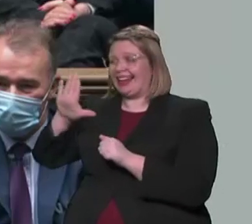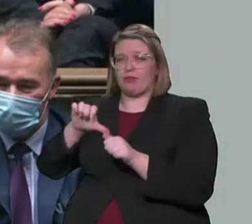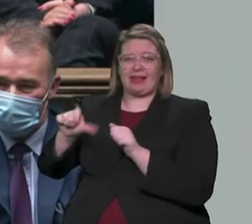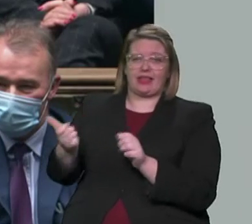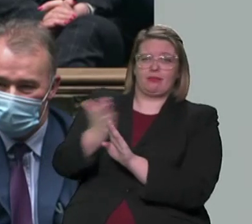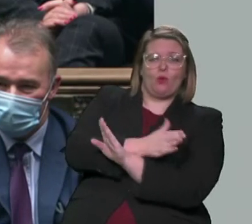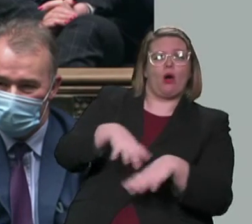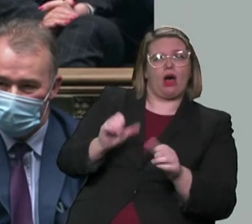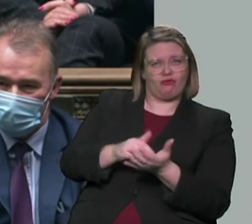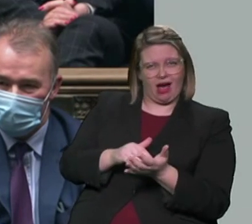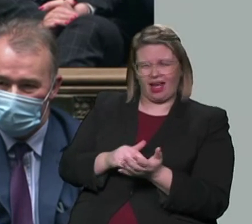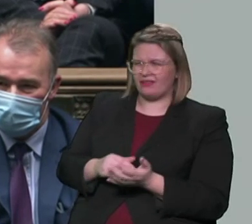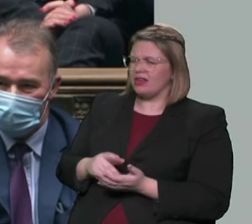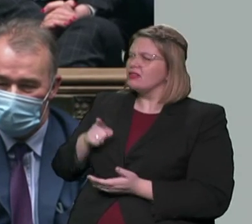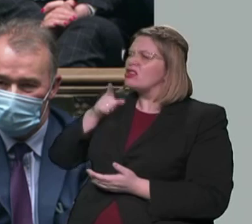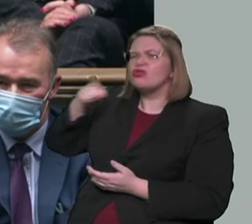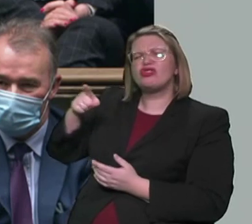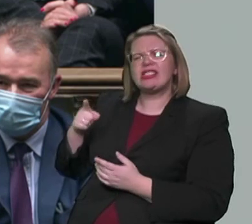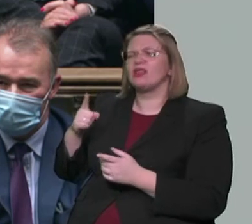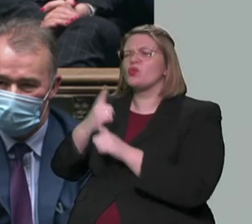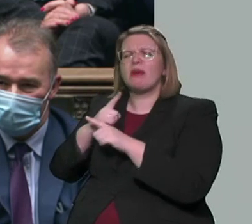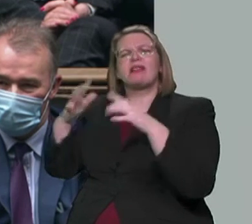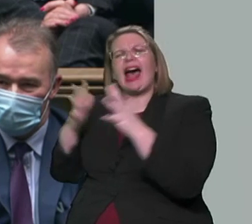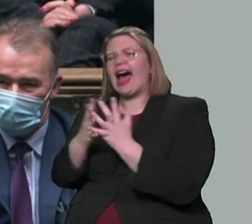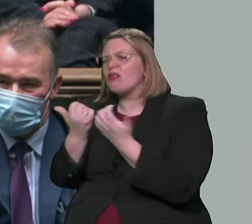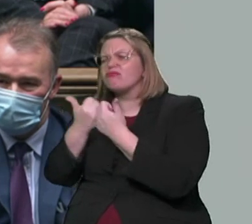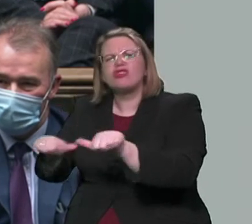And what is the right honourable Lady’s answer to the energy crisis?